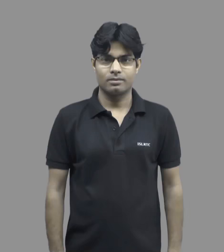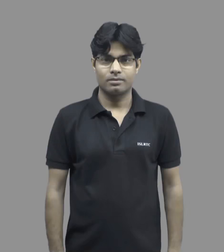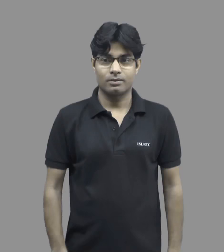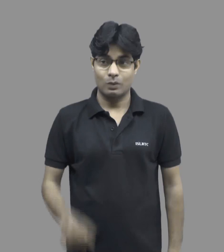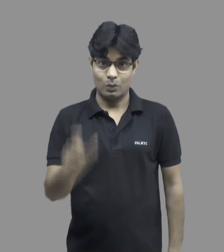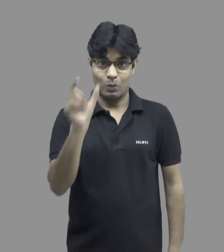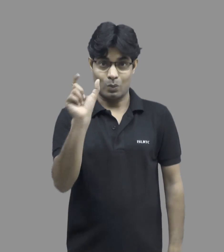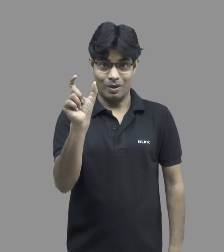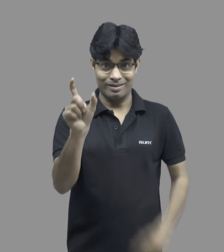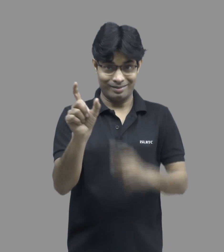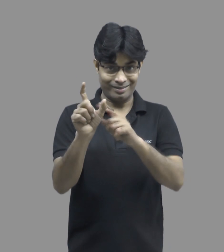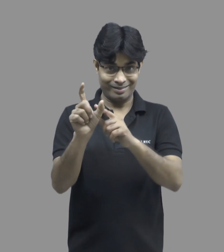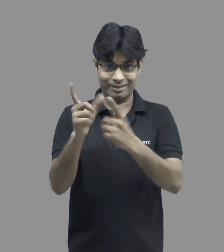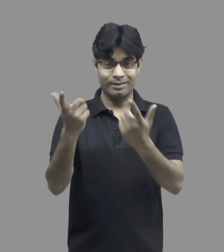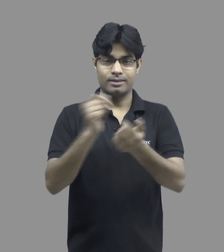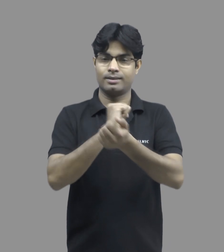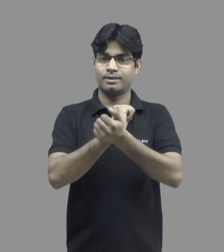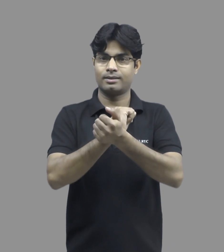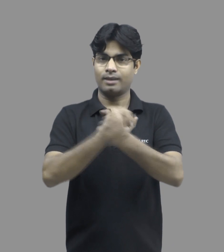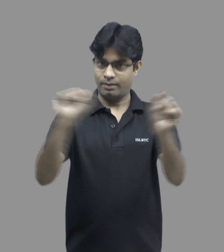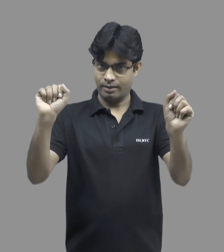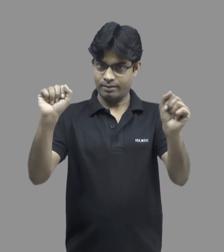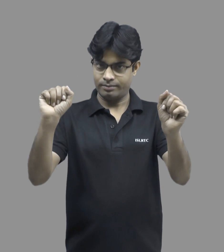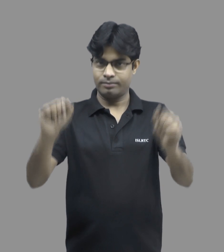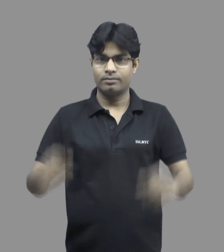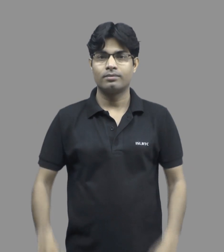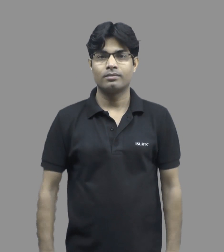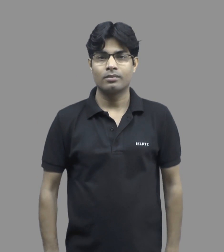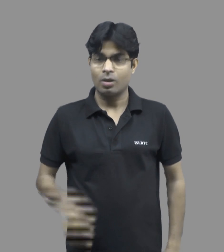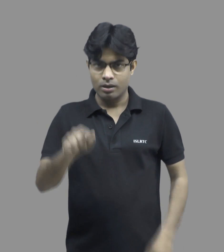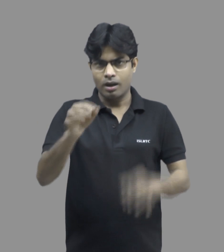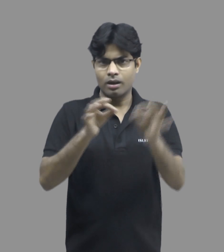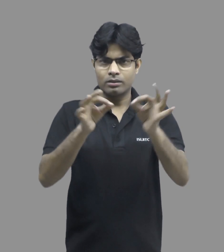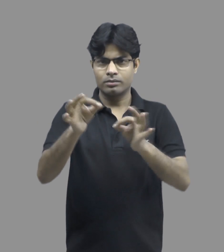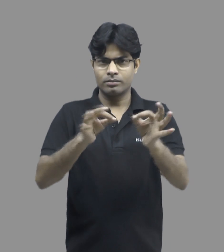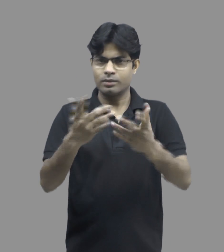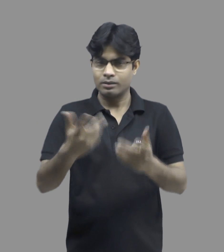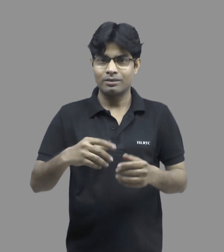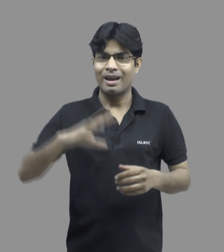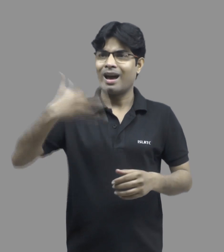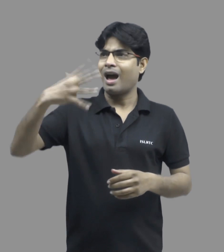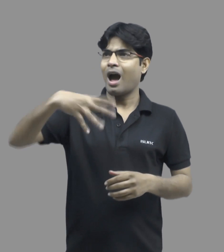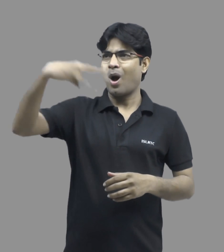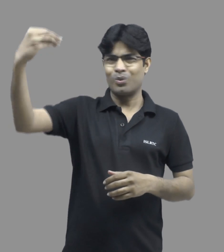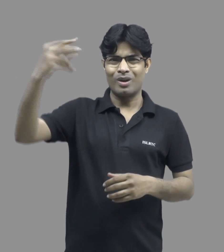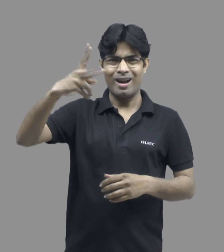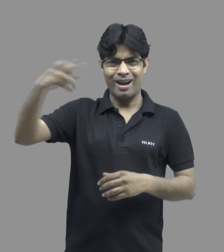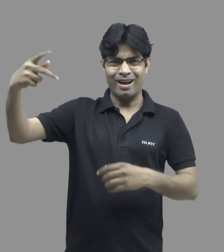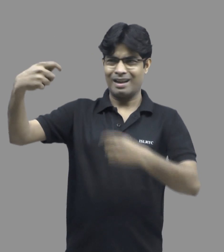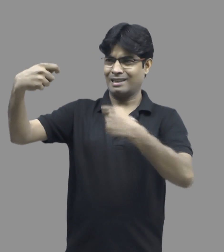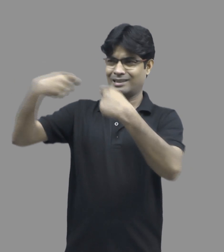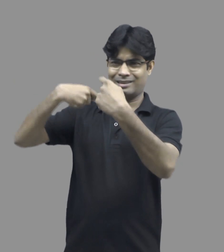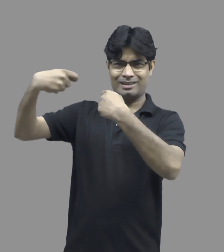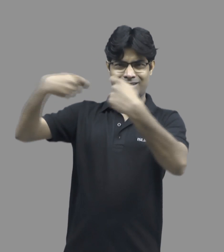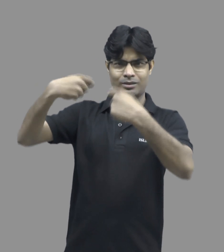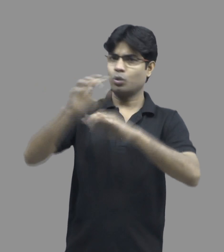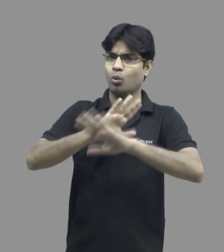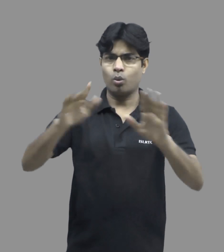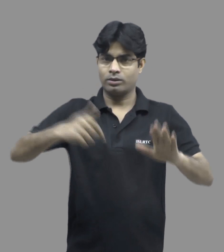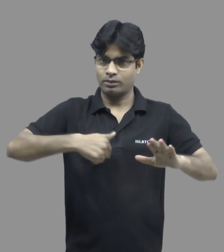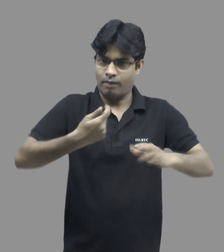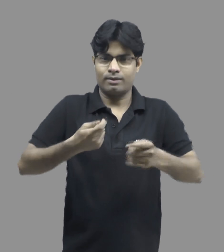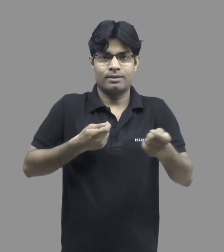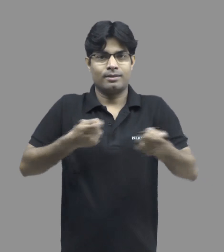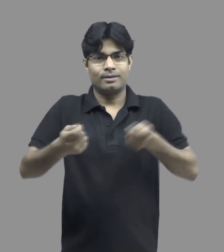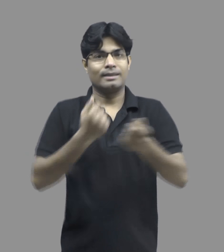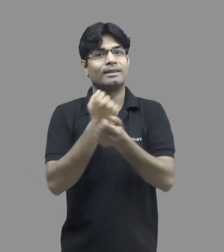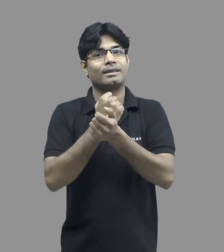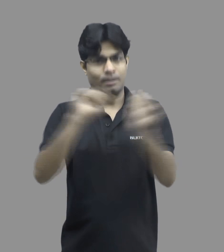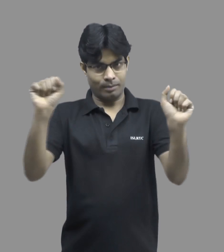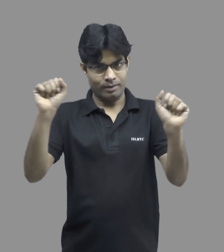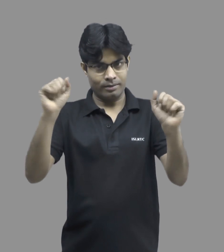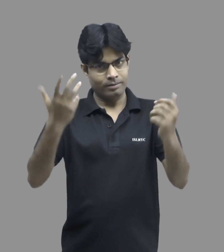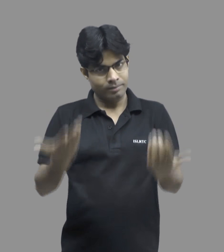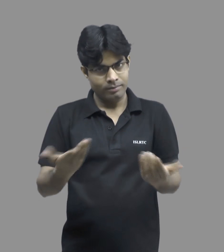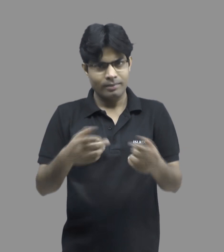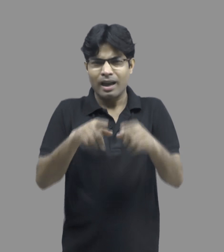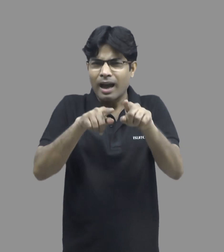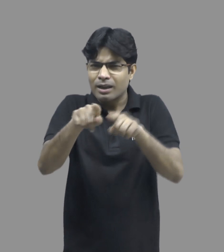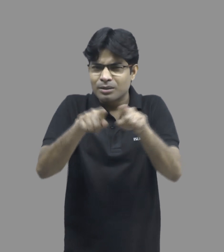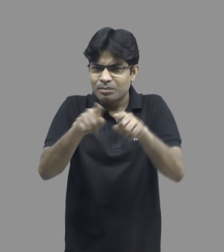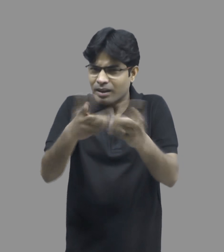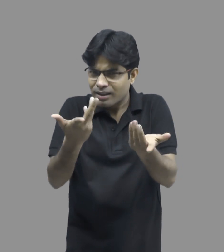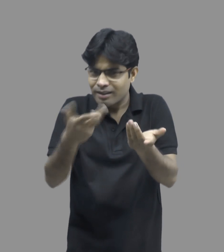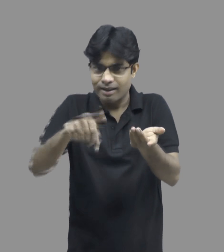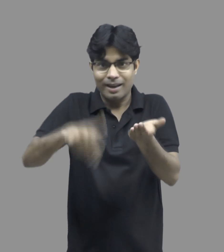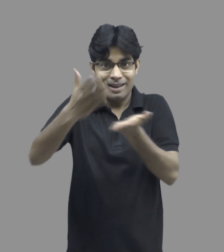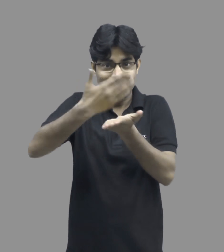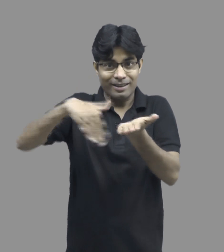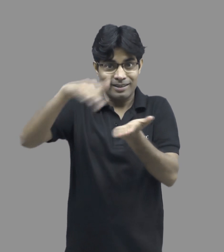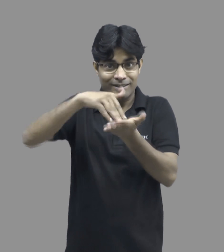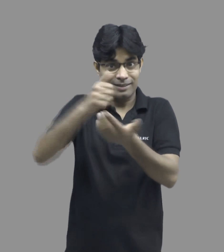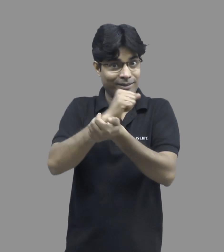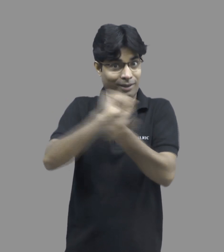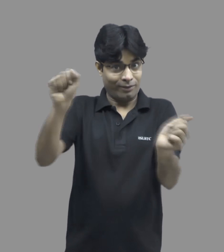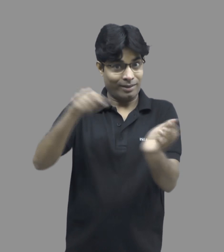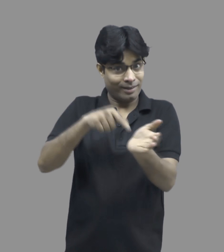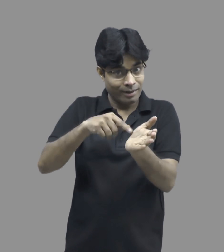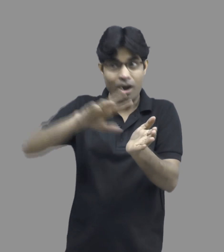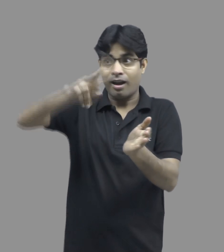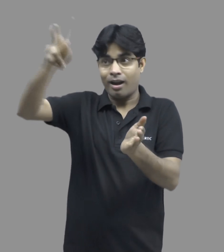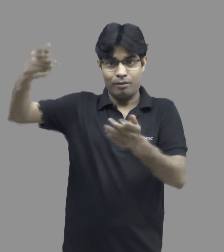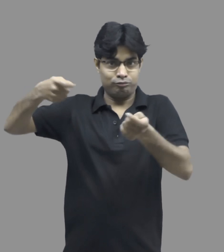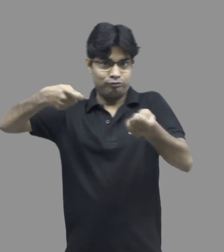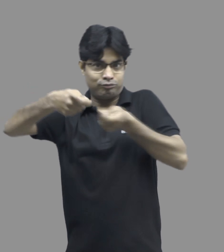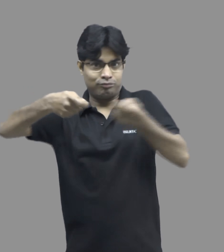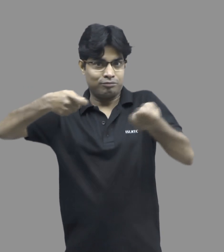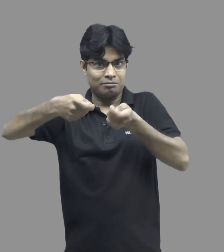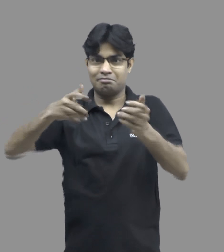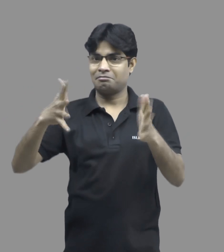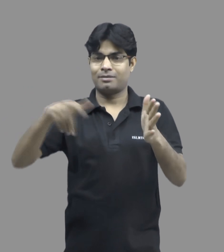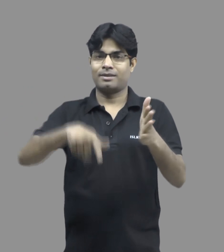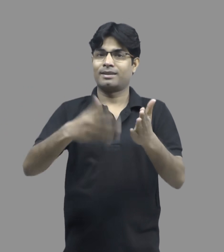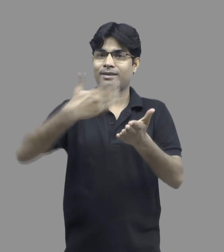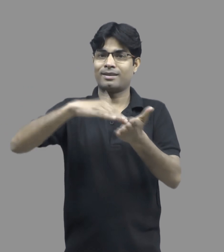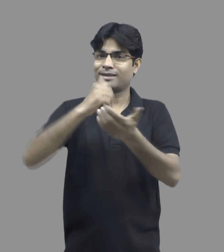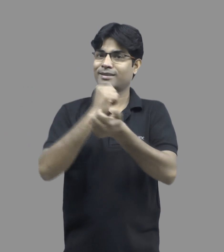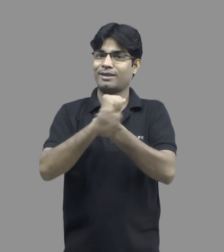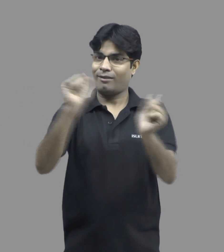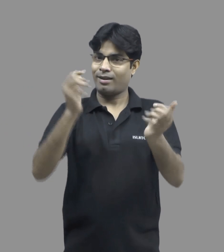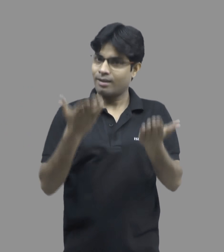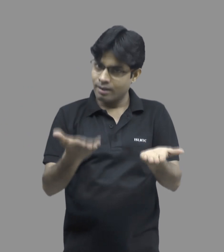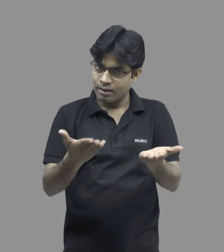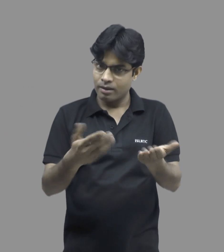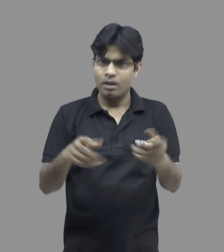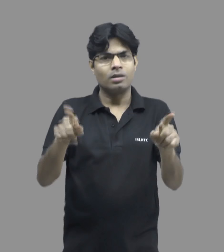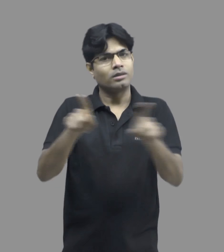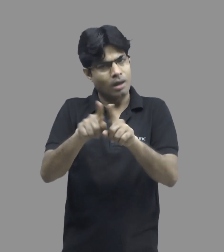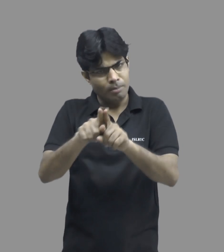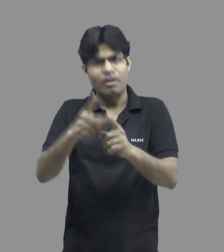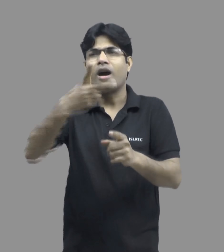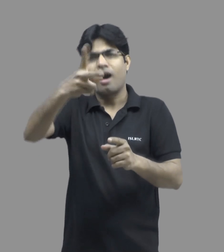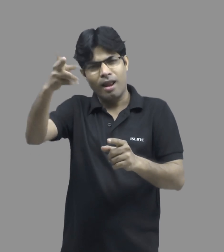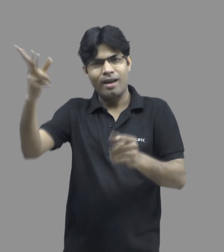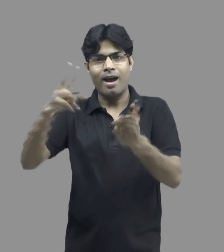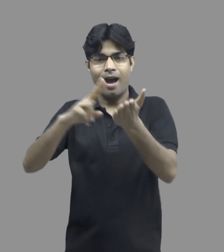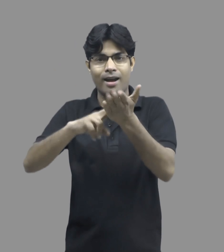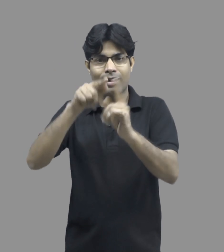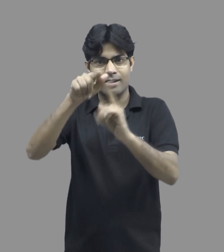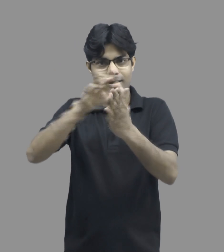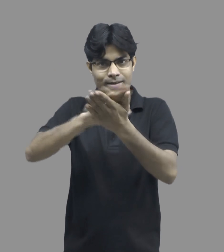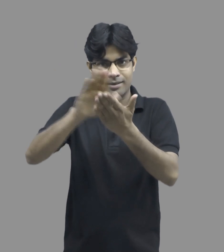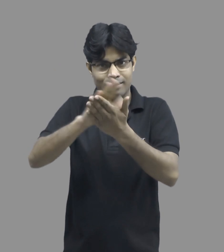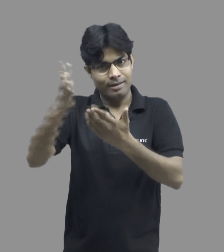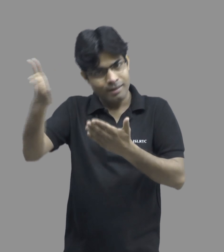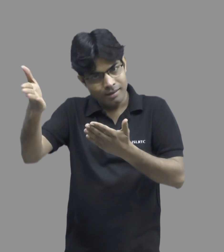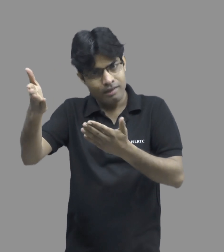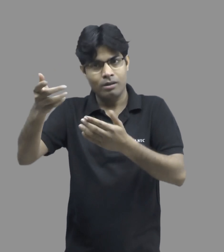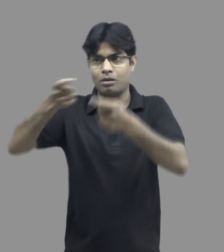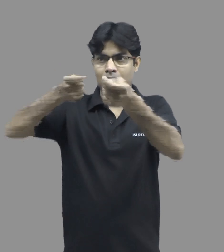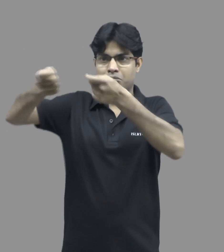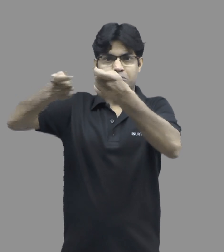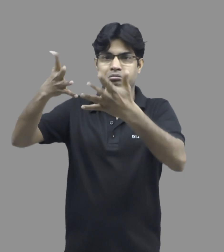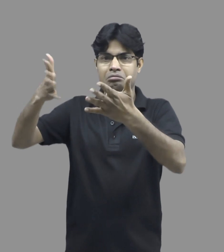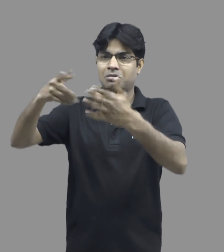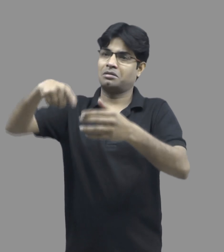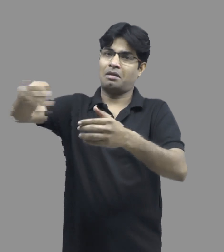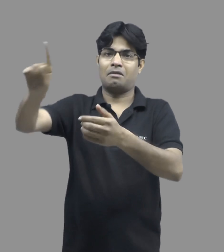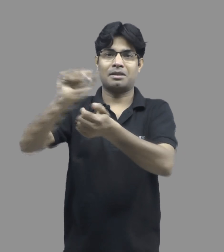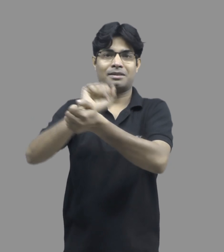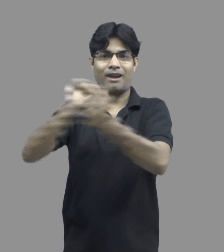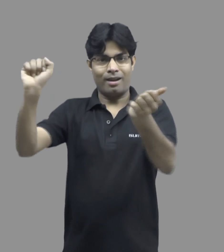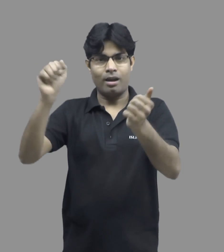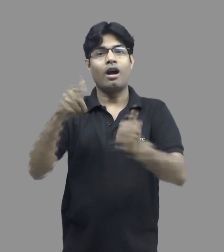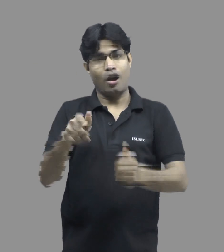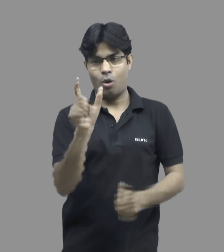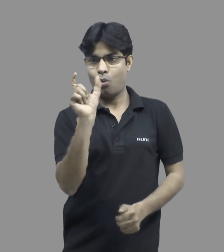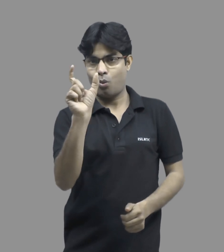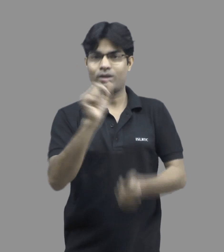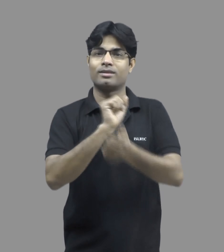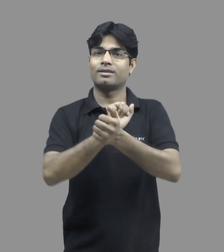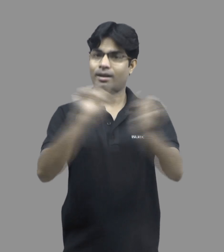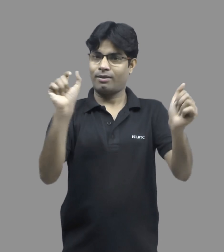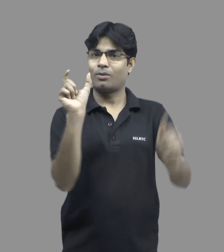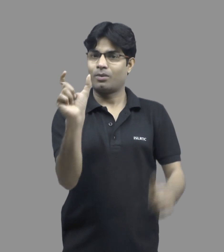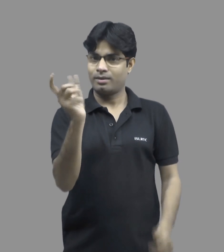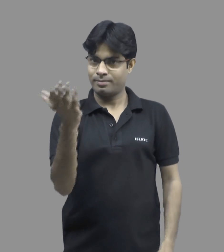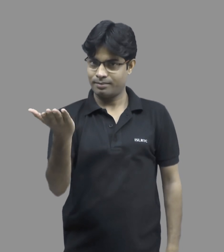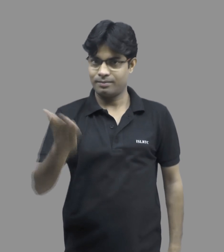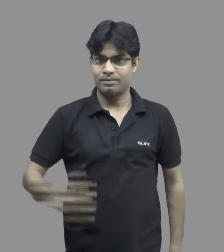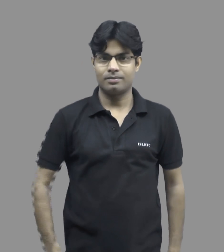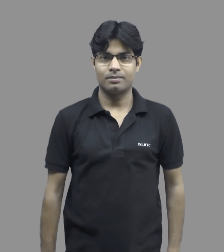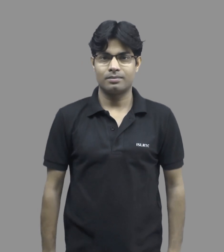Autonomy